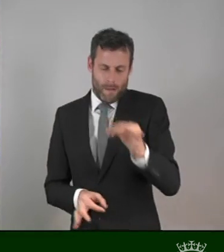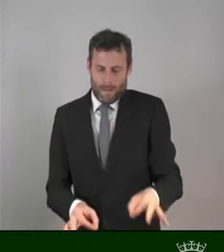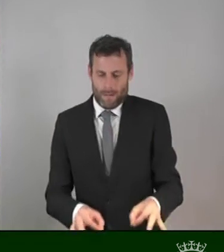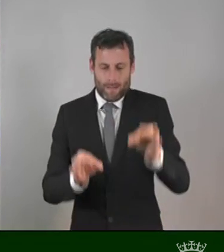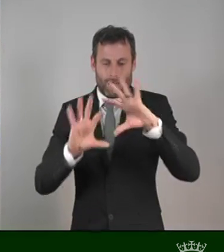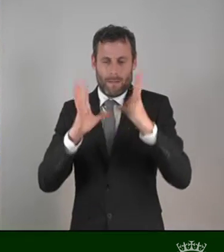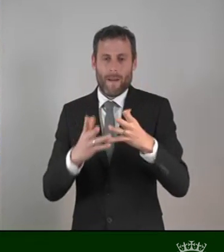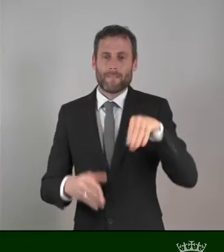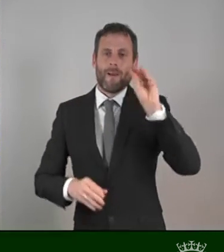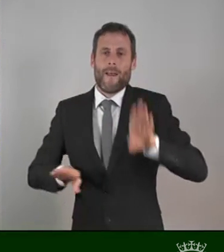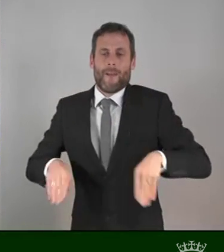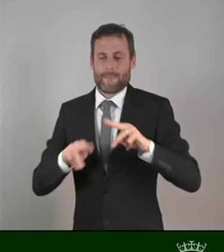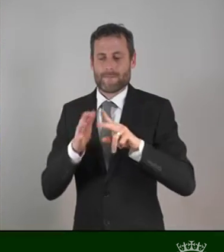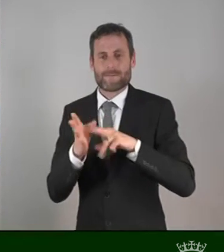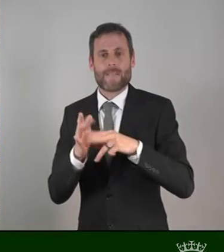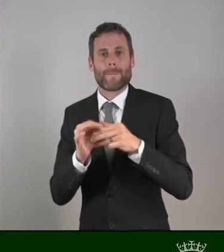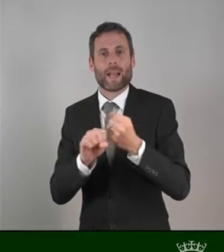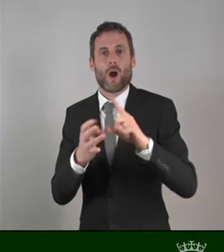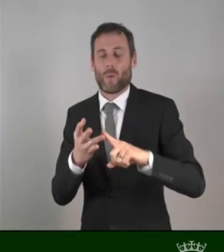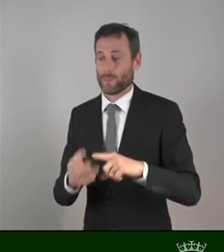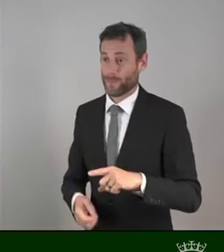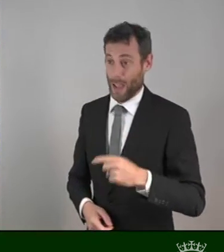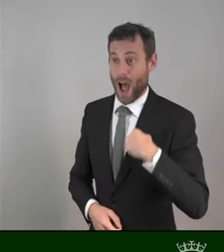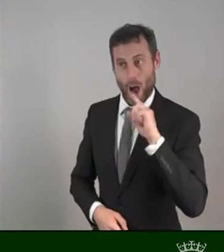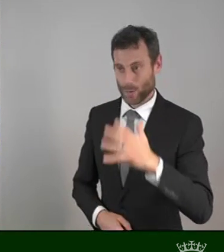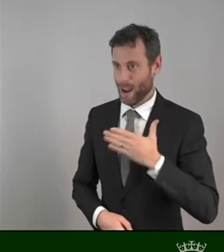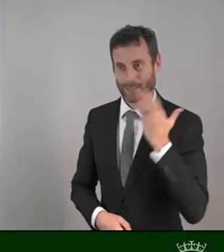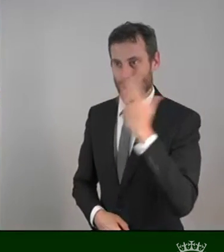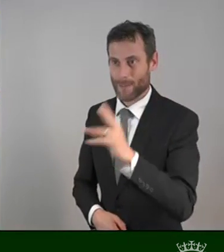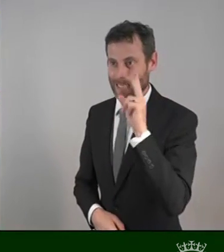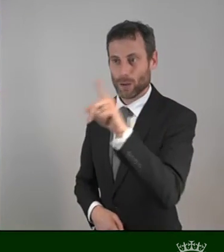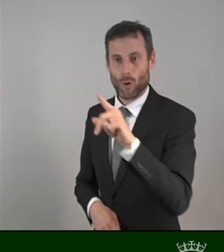I look forward to seeing my honourable Friend’s famous flamboyant flamingos at the earliest opportunity.